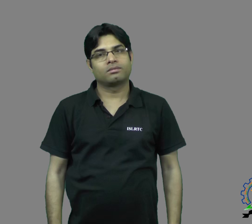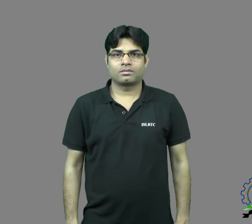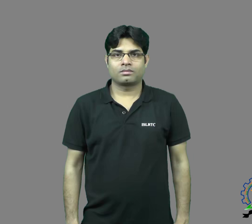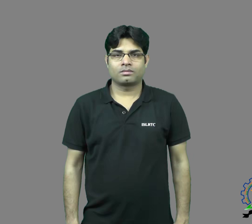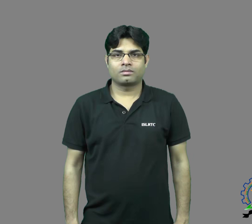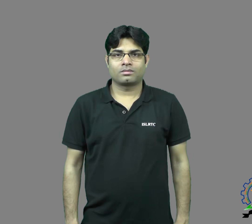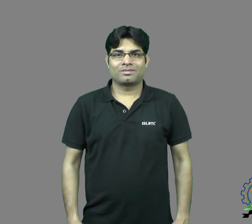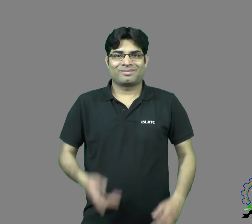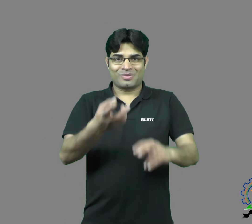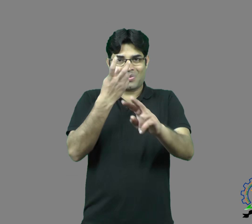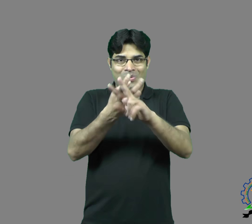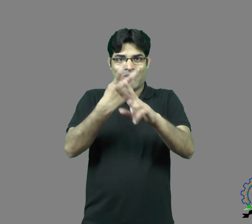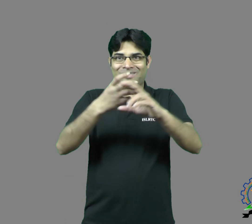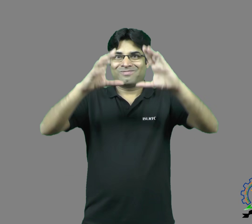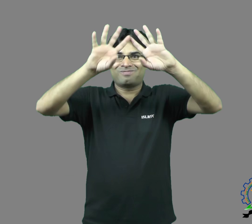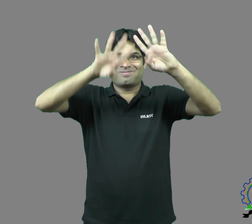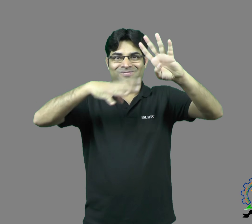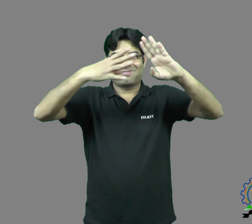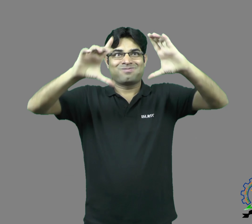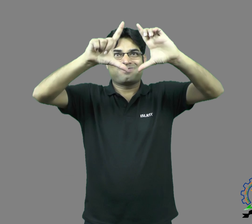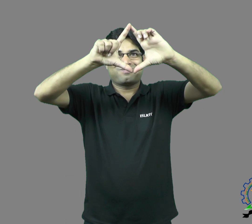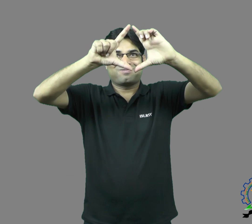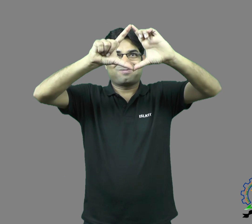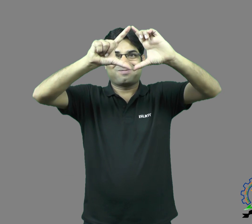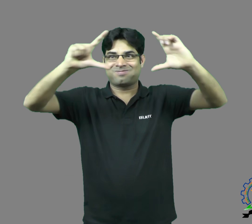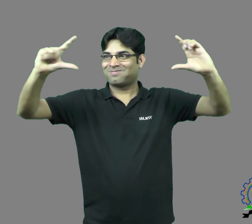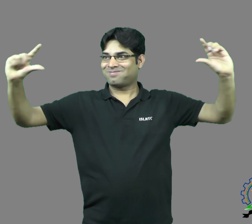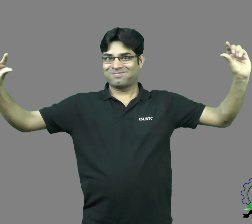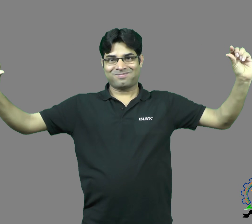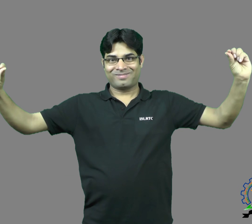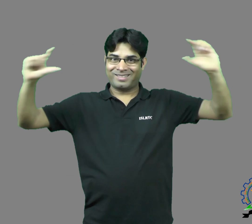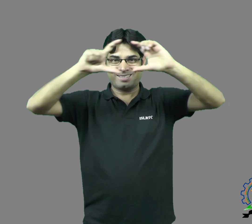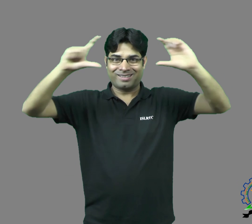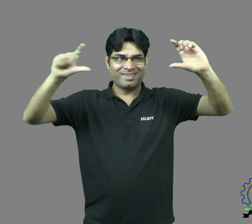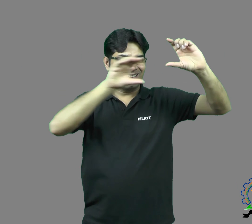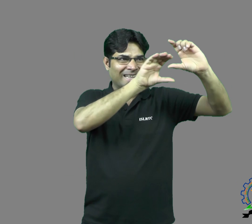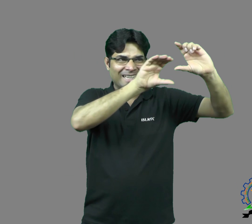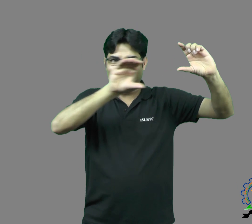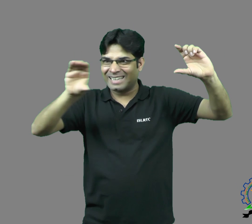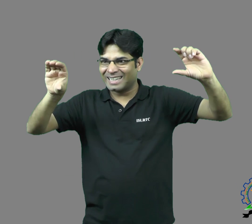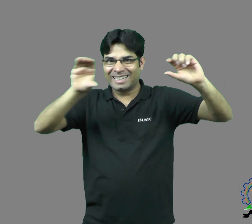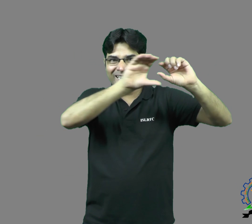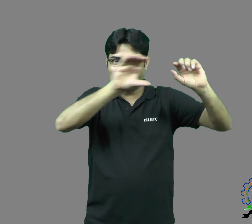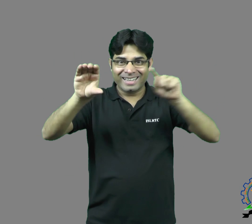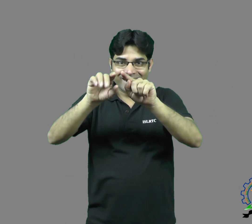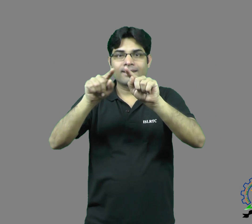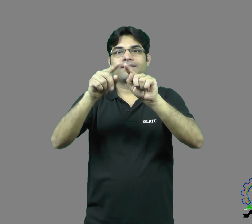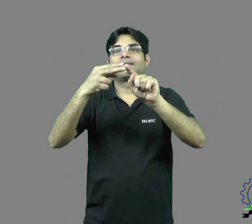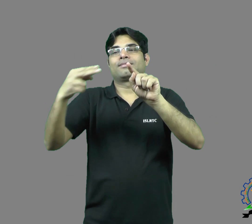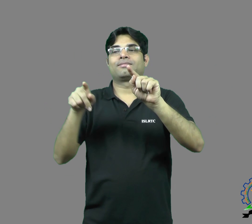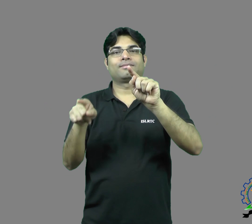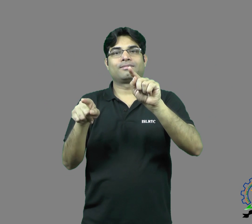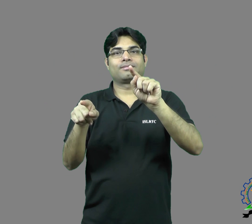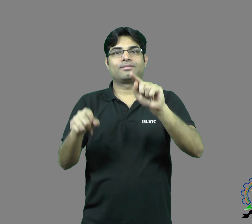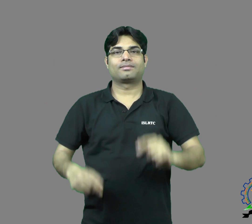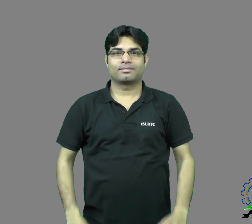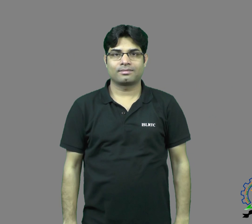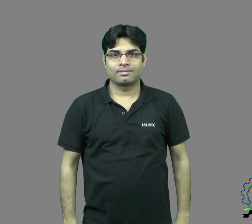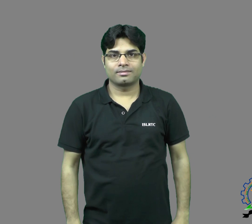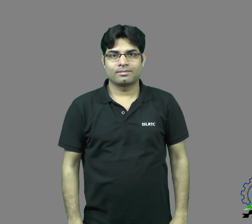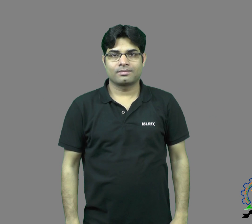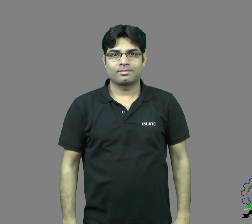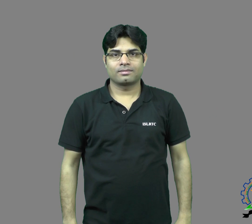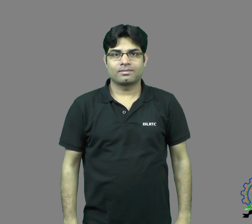Roof Griders